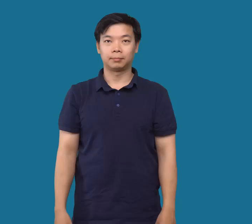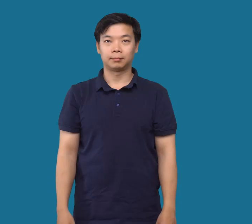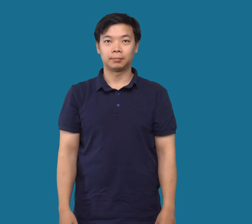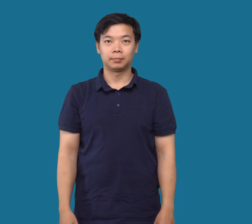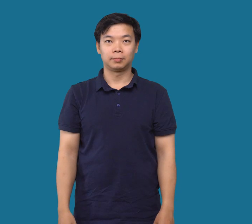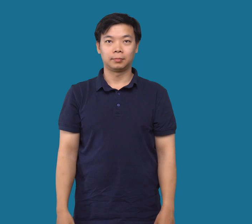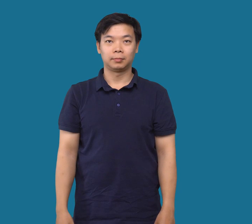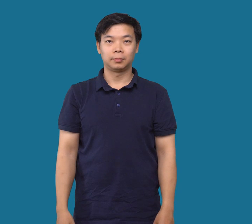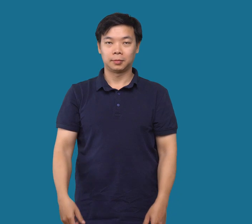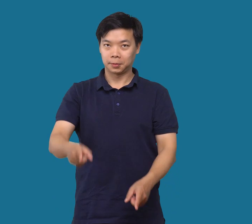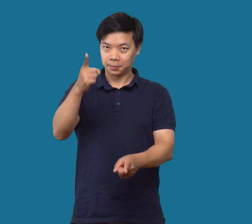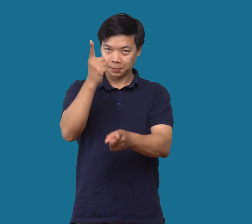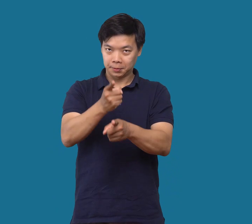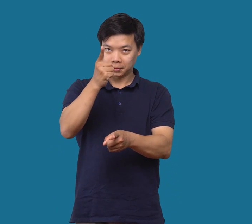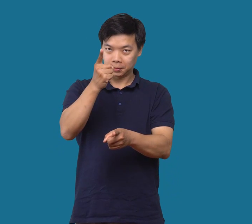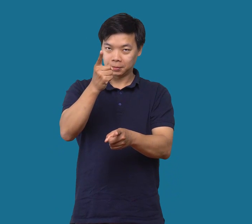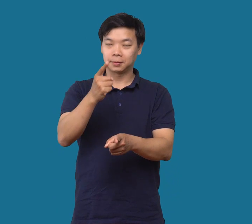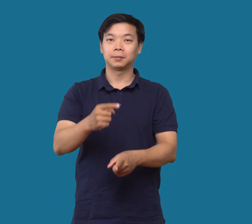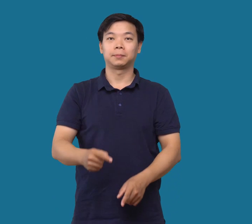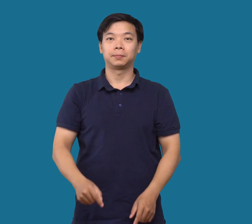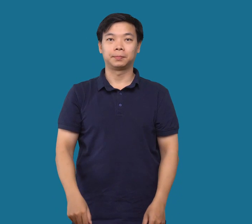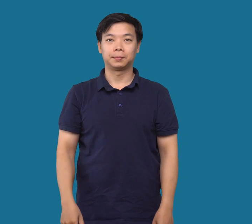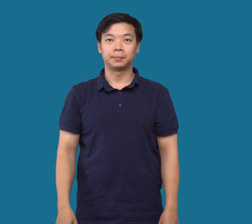chính xác